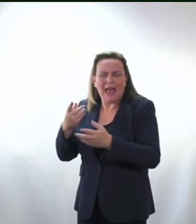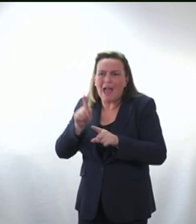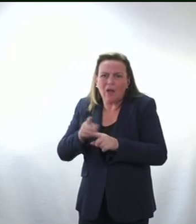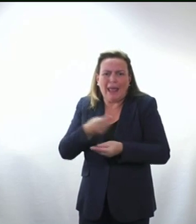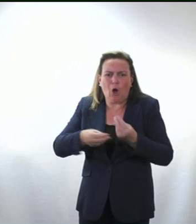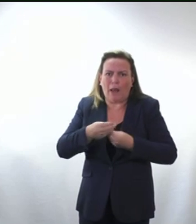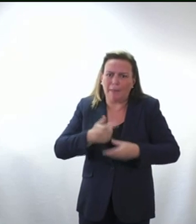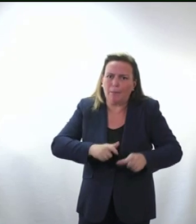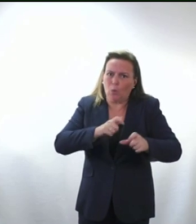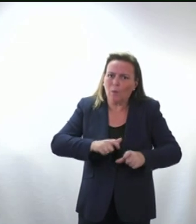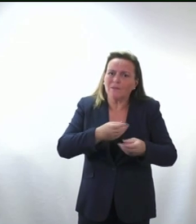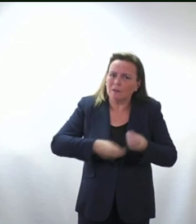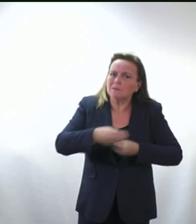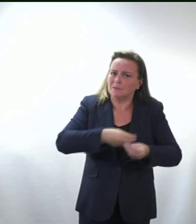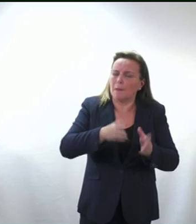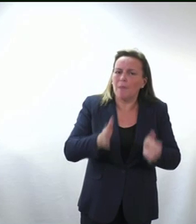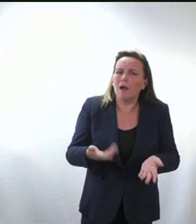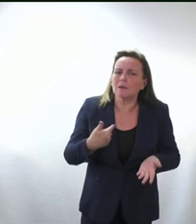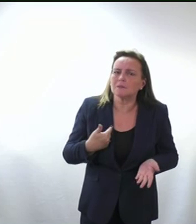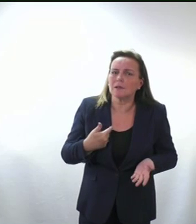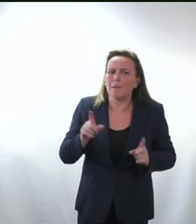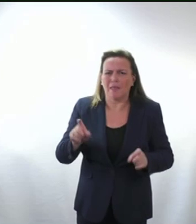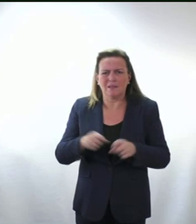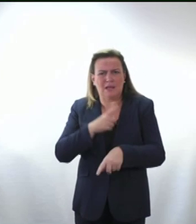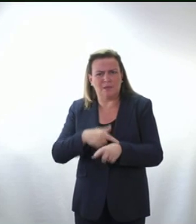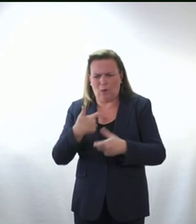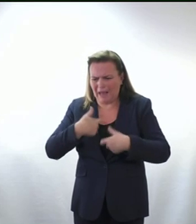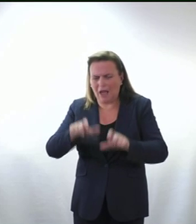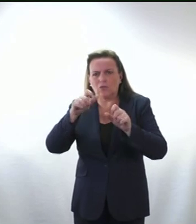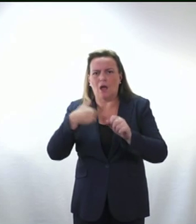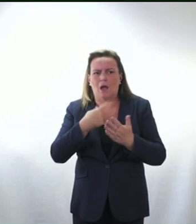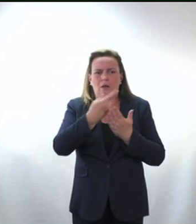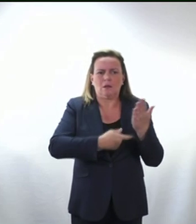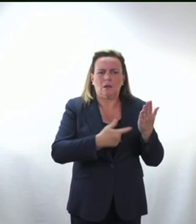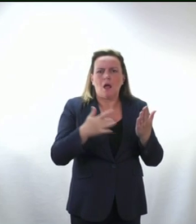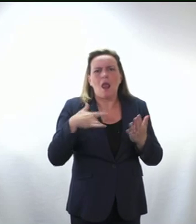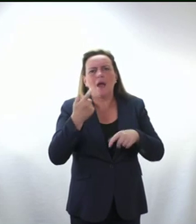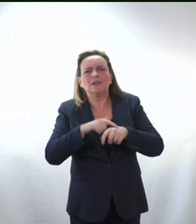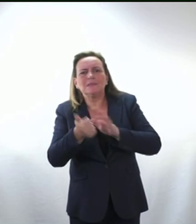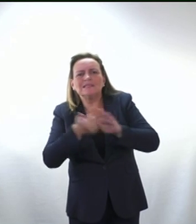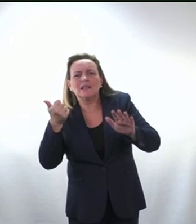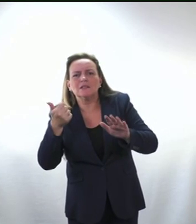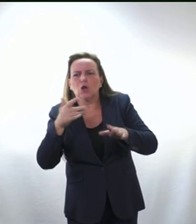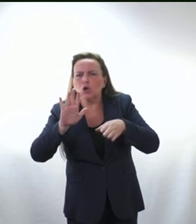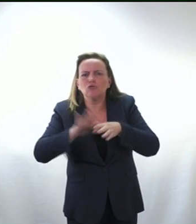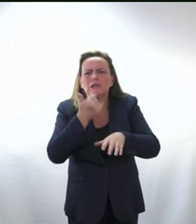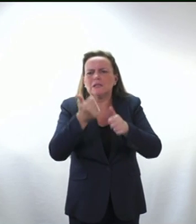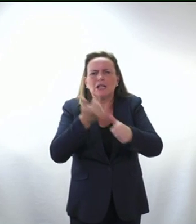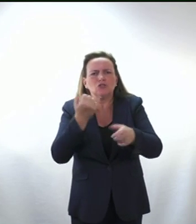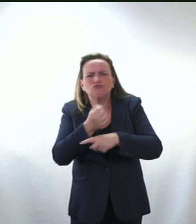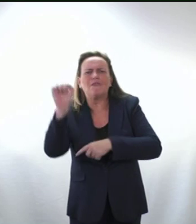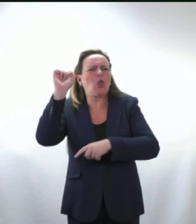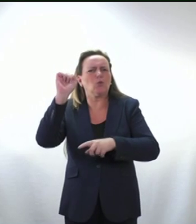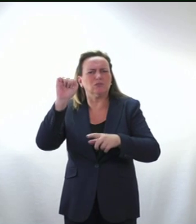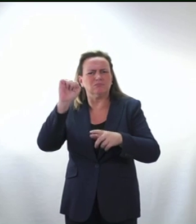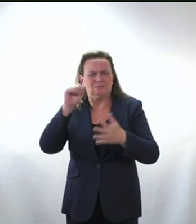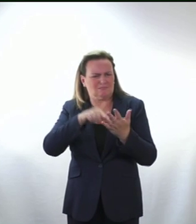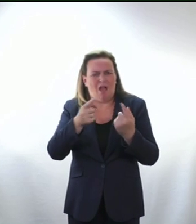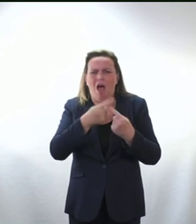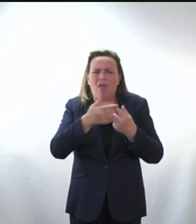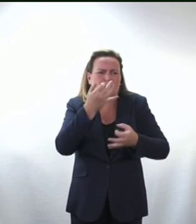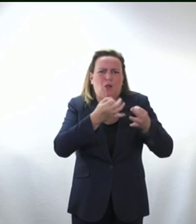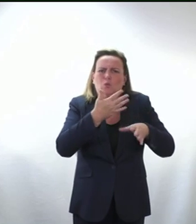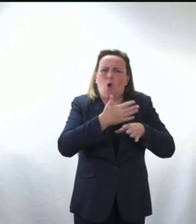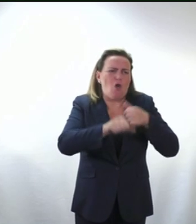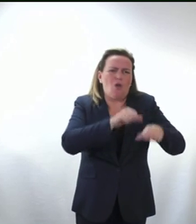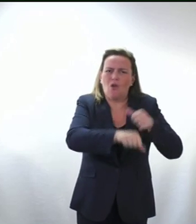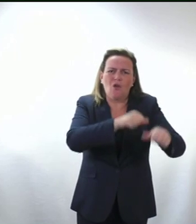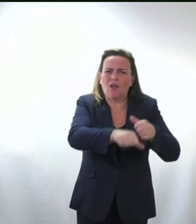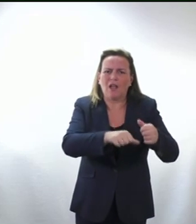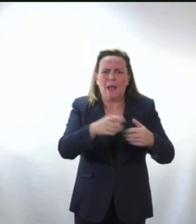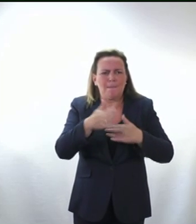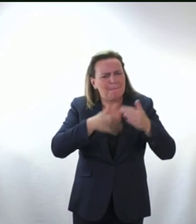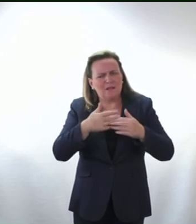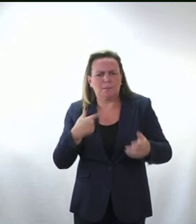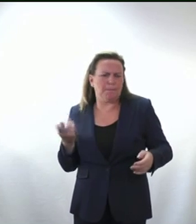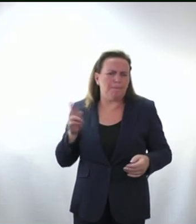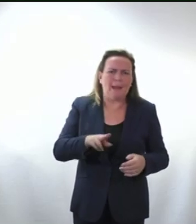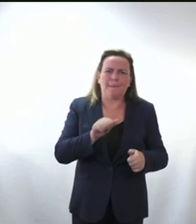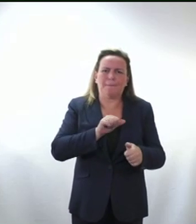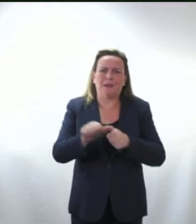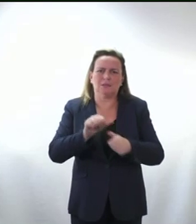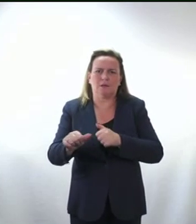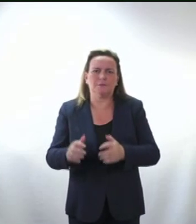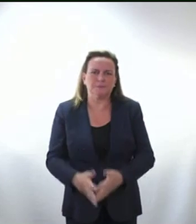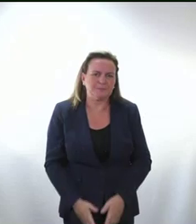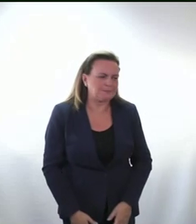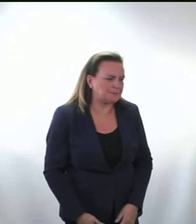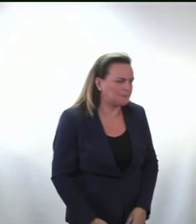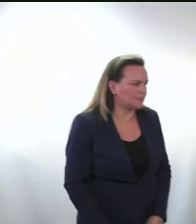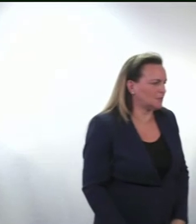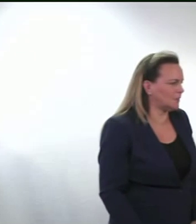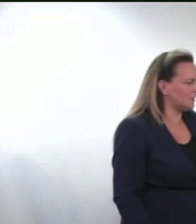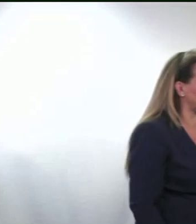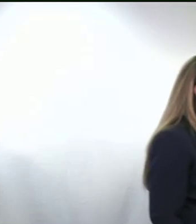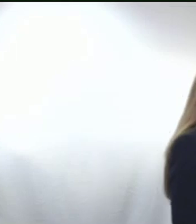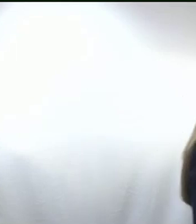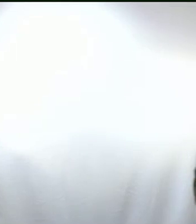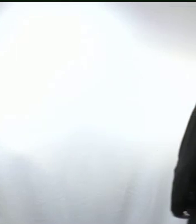At the same time, we are getting on with our agenda—our lifetime skills guarantee and our green industrial revolution—by which we will take this country forward and build back better.